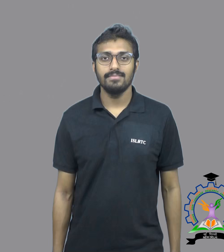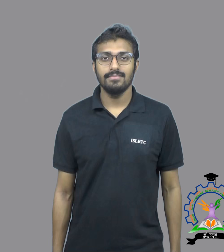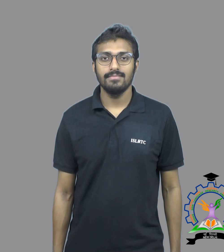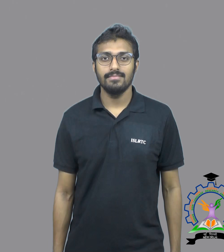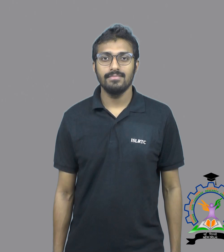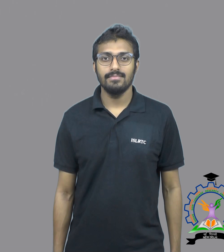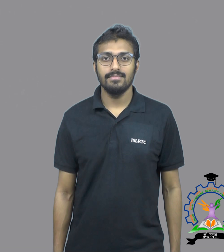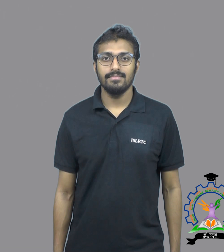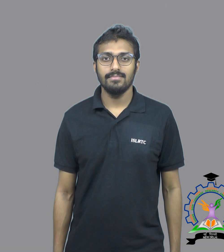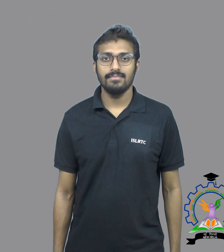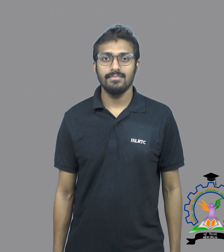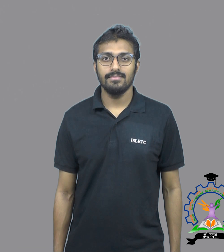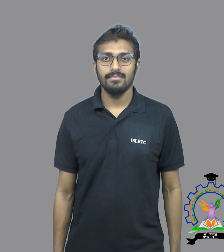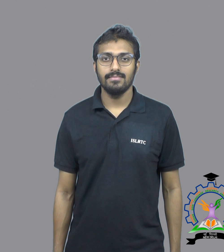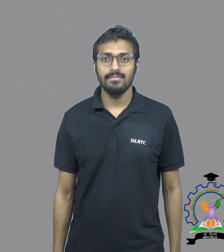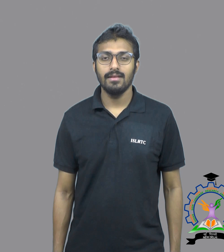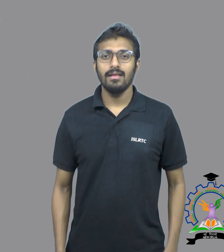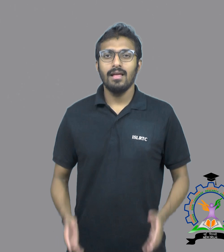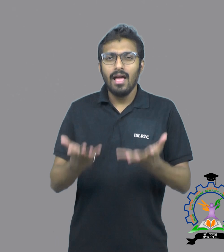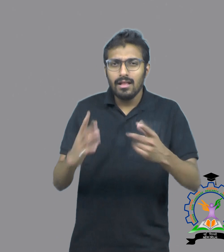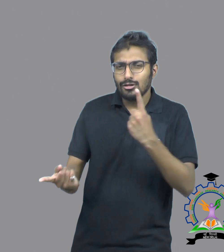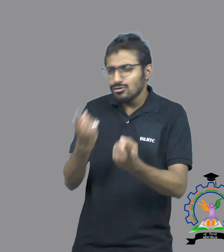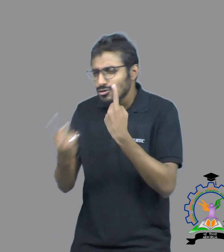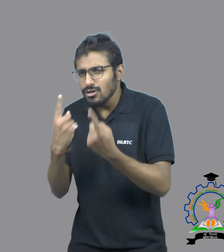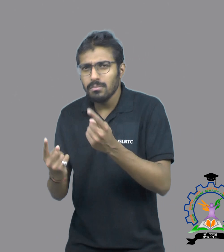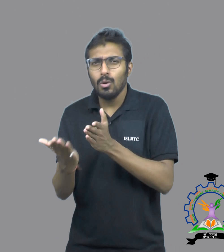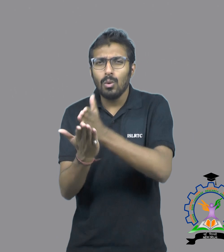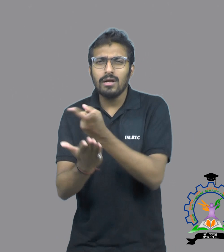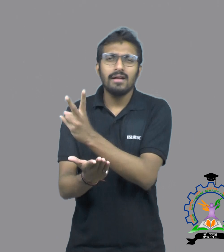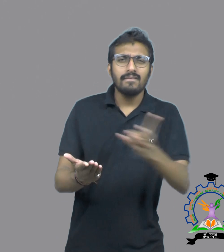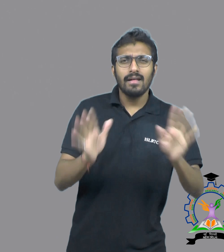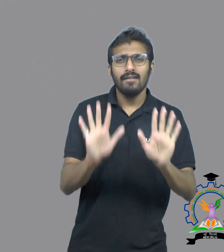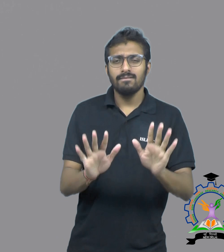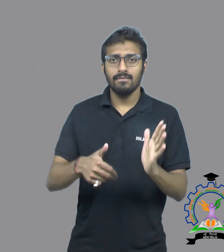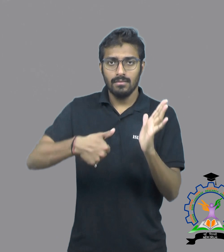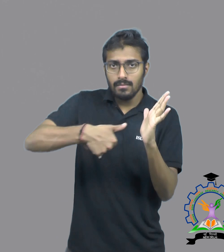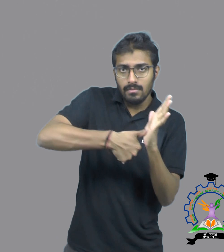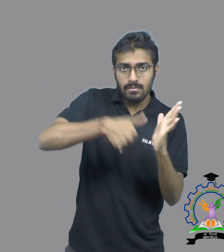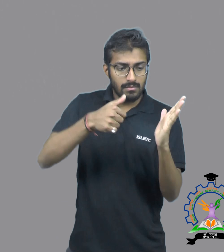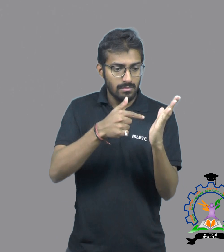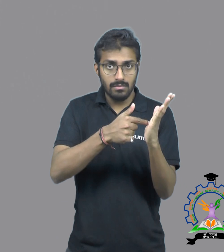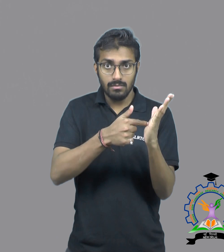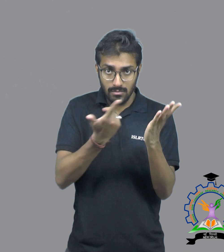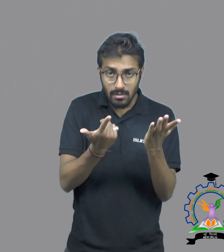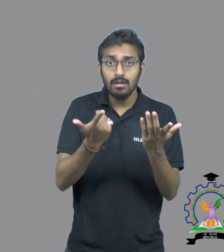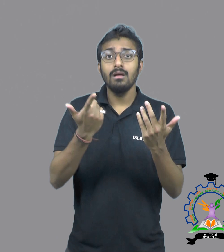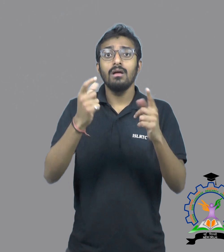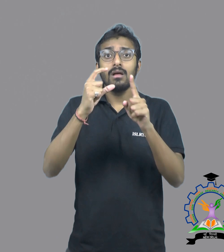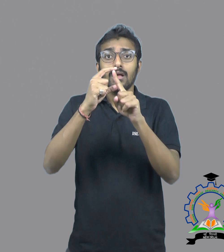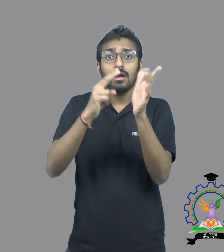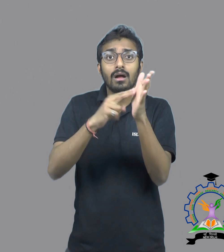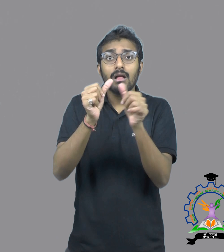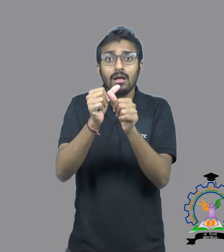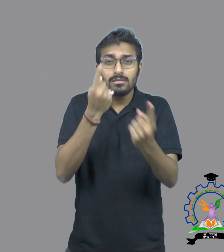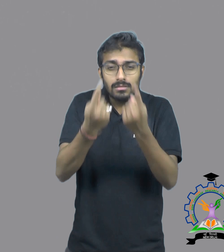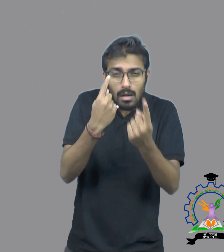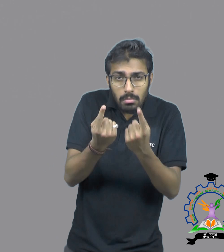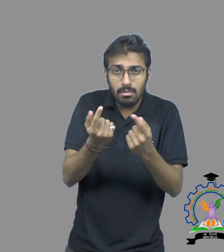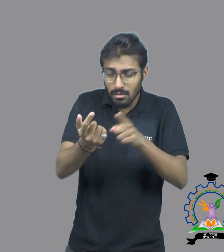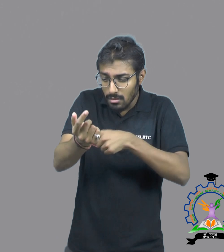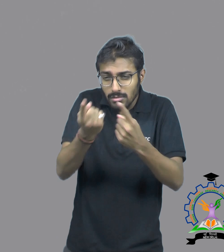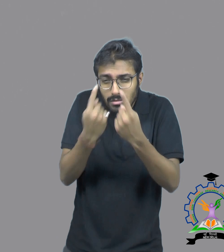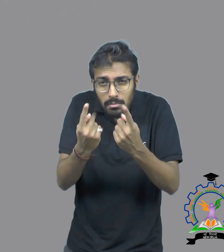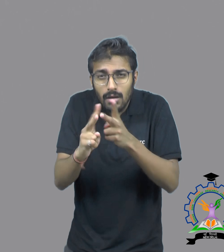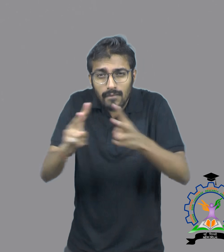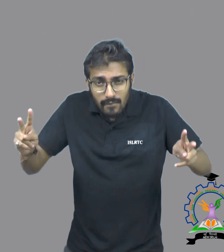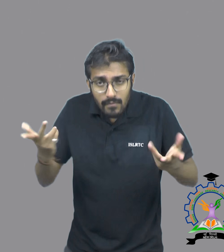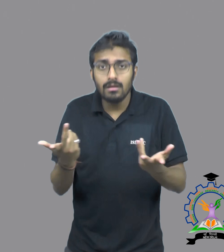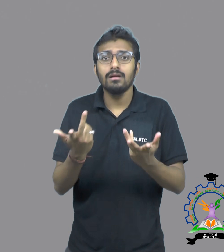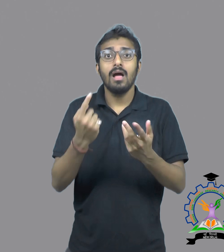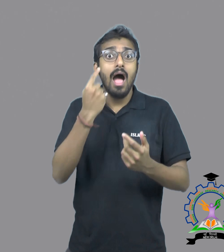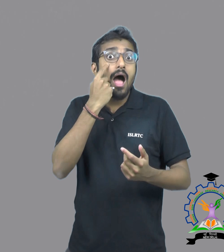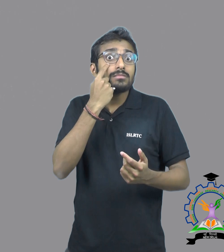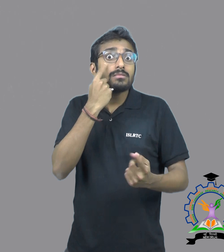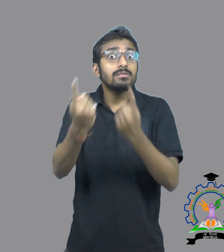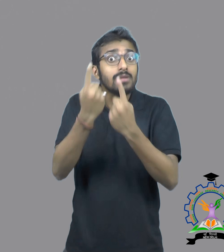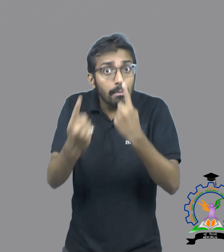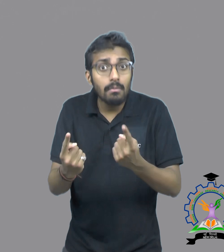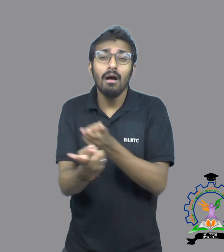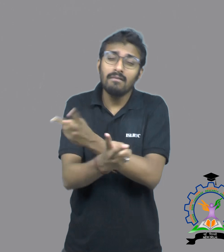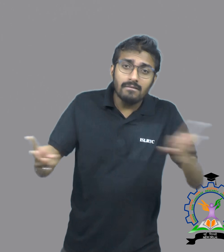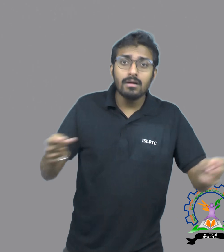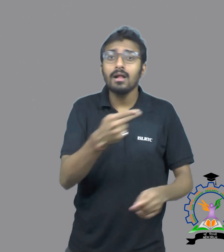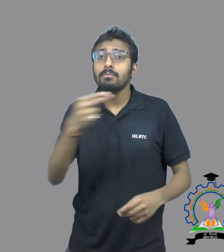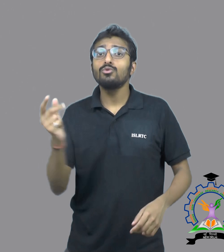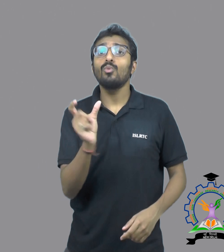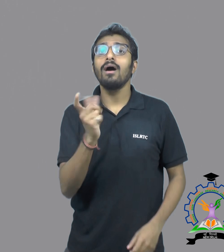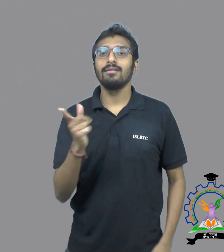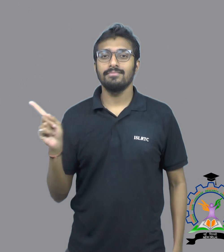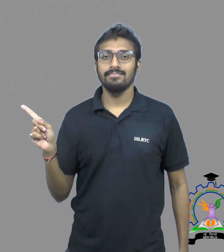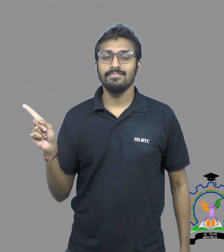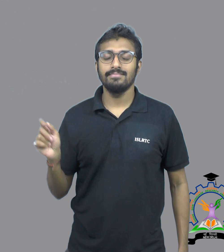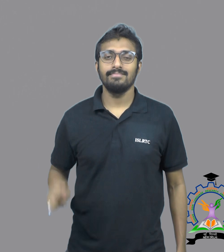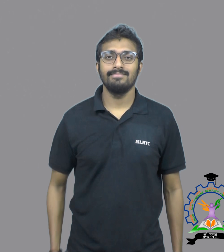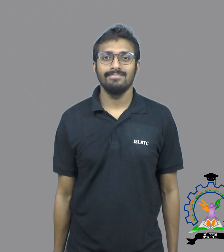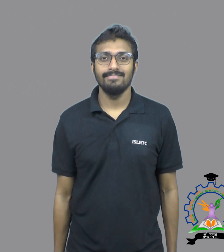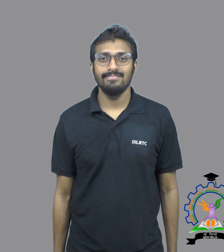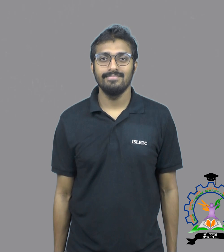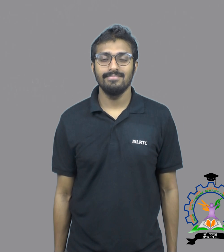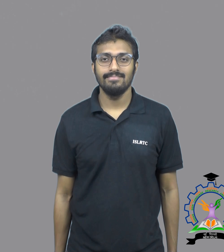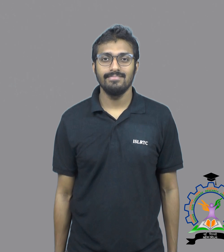Biometric